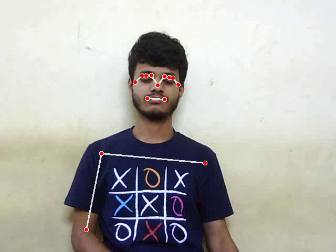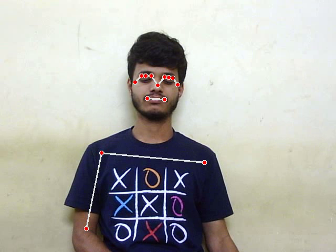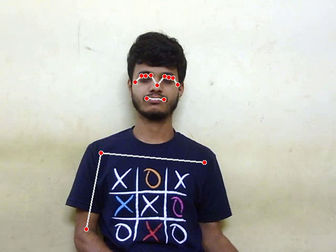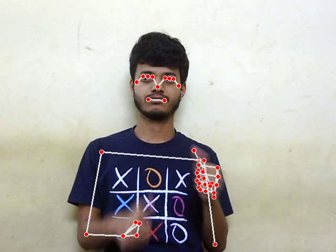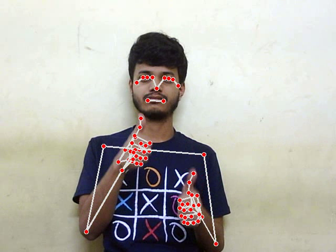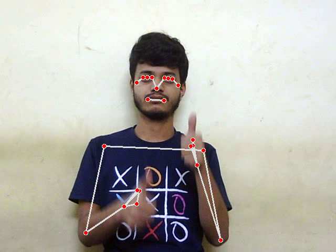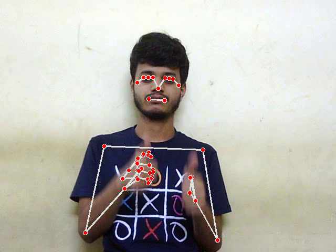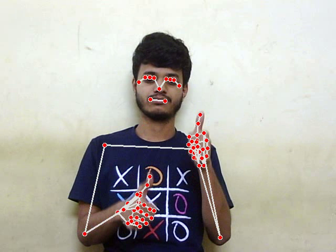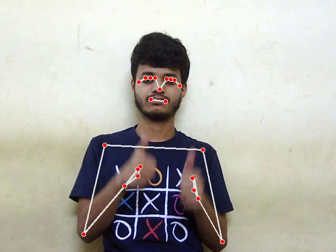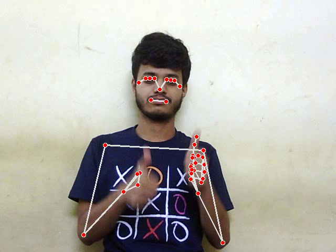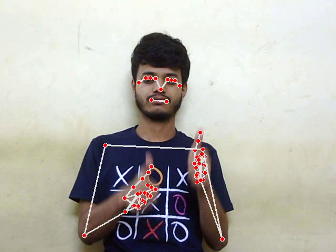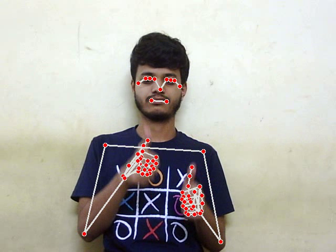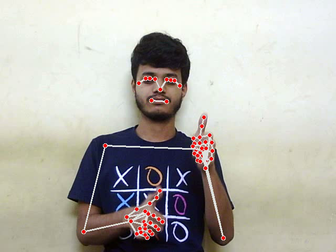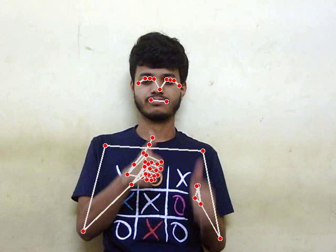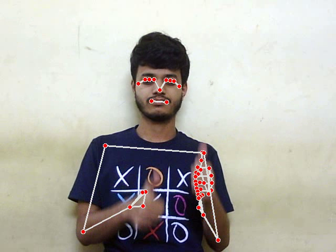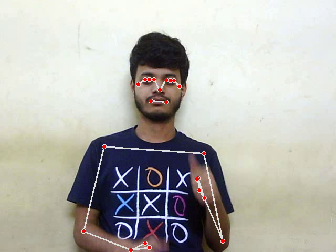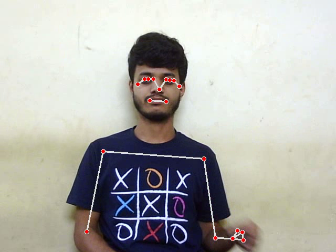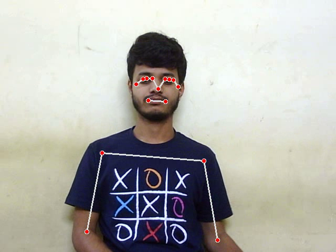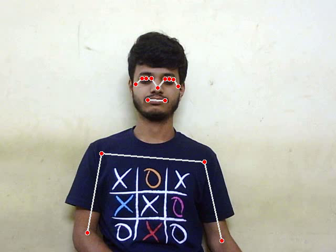which